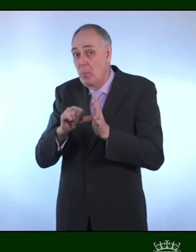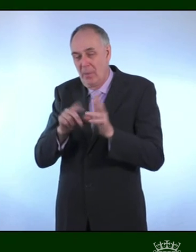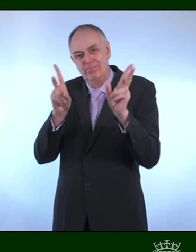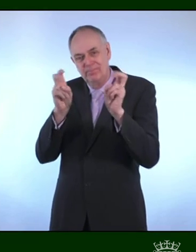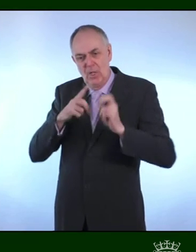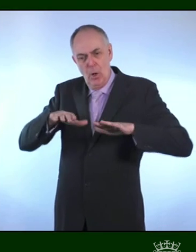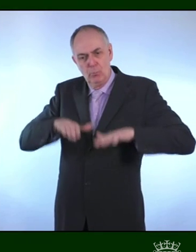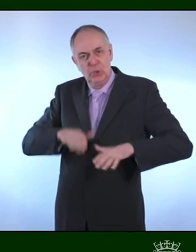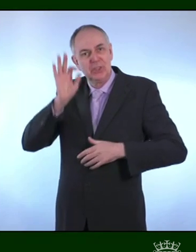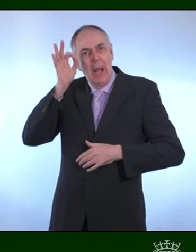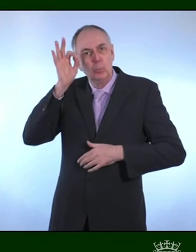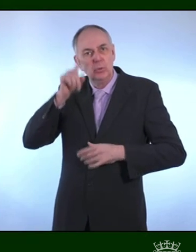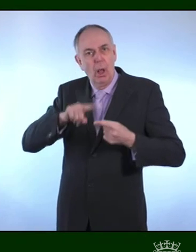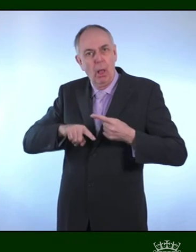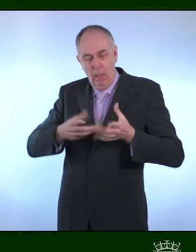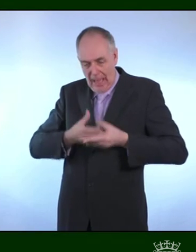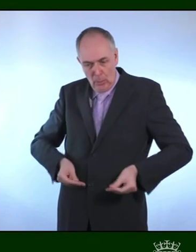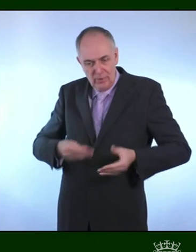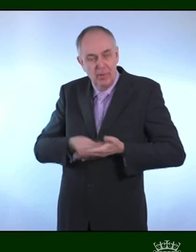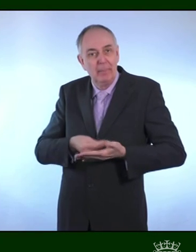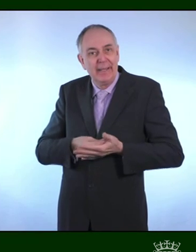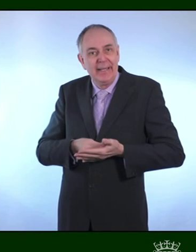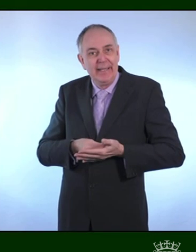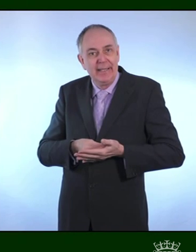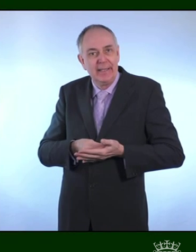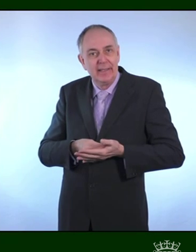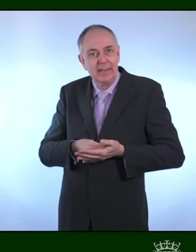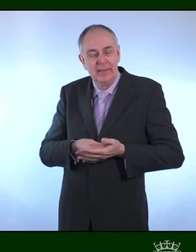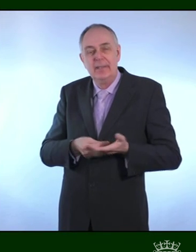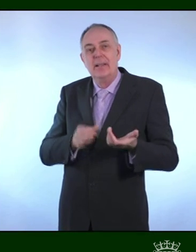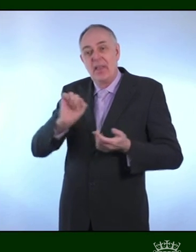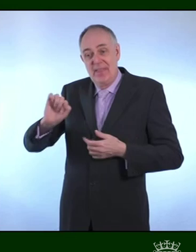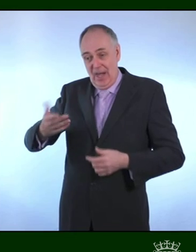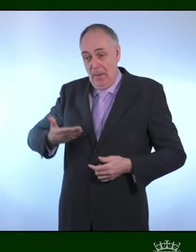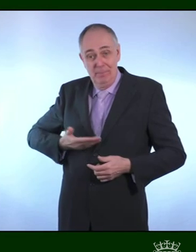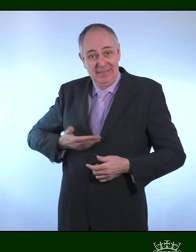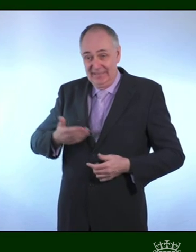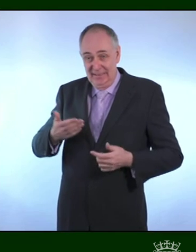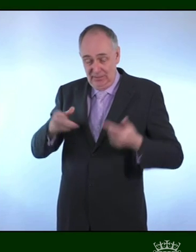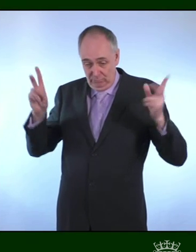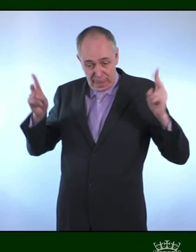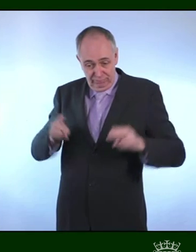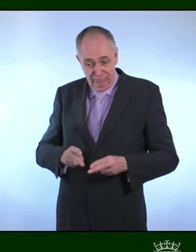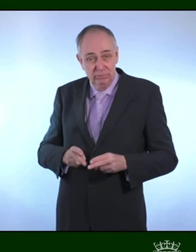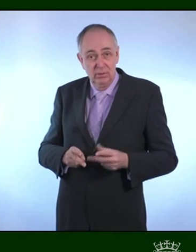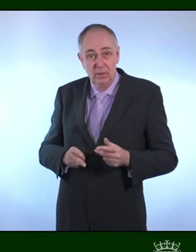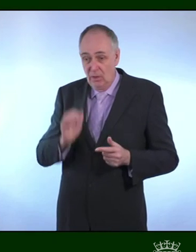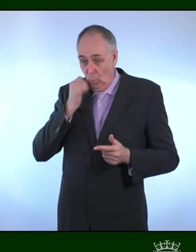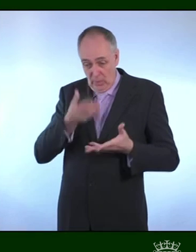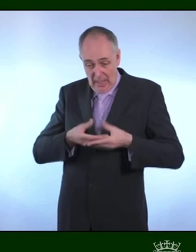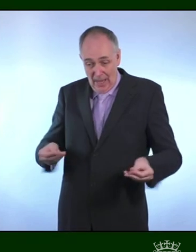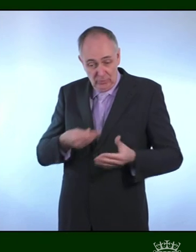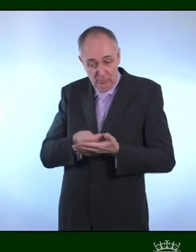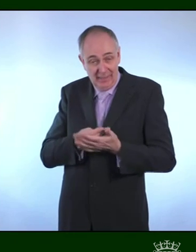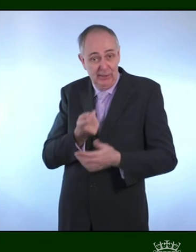It is running out of money. It has had to cease its commercial activities and its reserves will be exhausted within weeks.